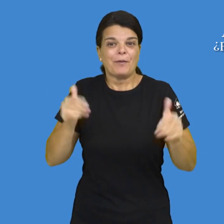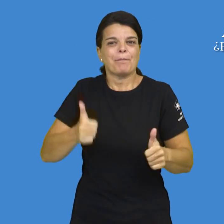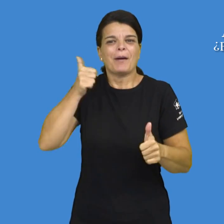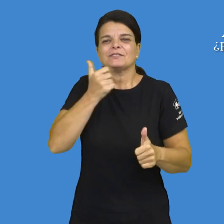más cantidad